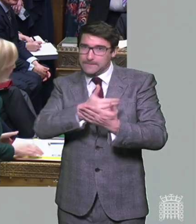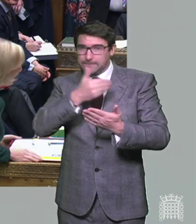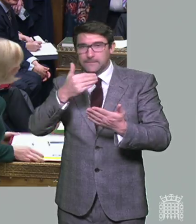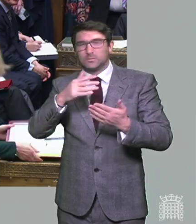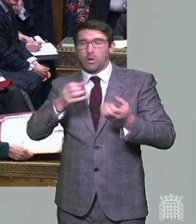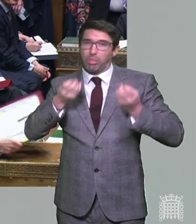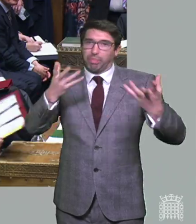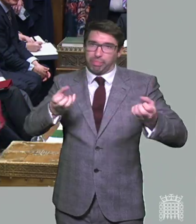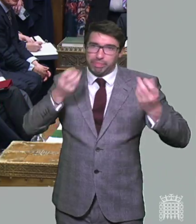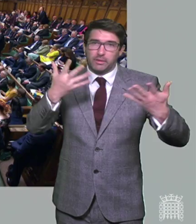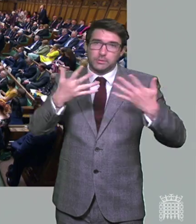10 straightaway.